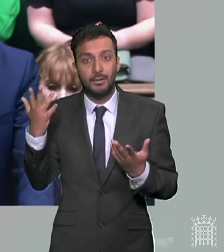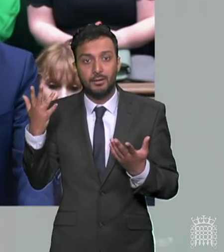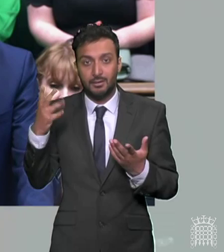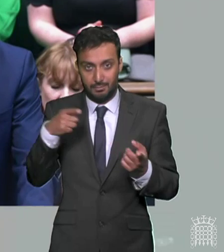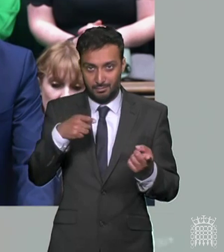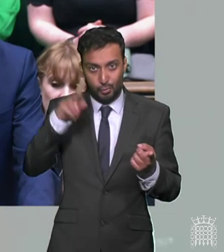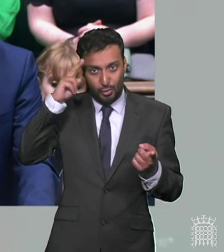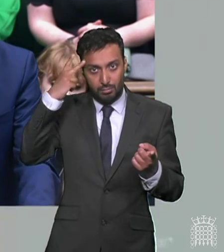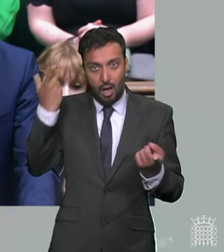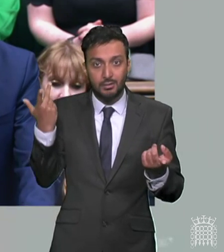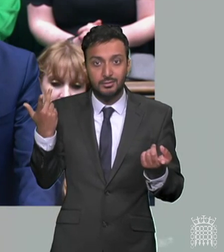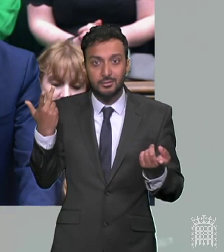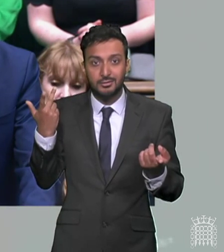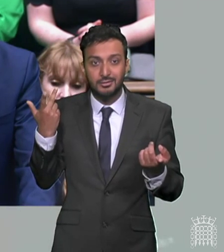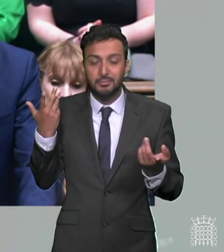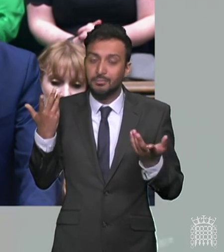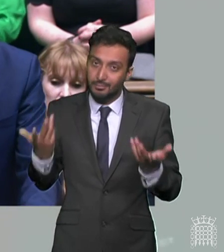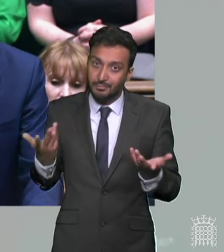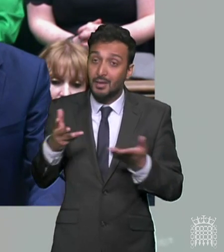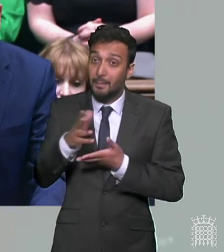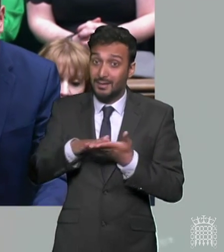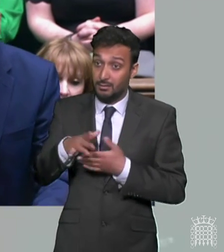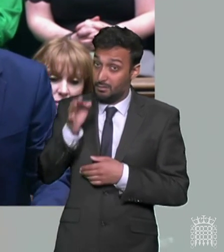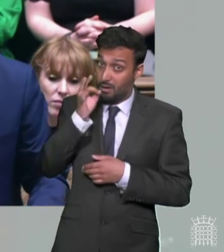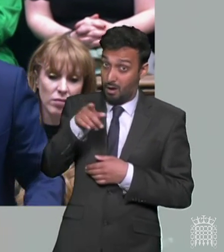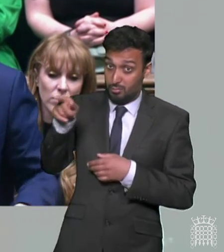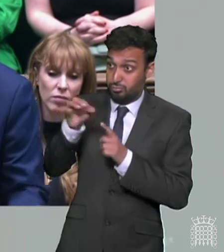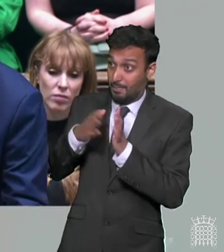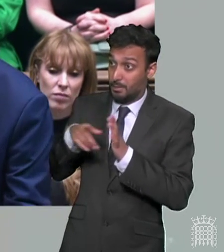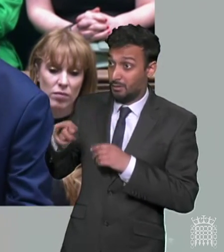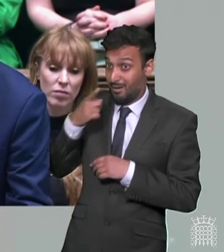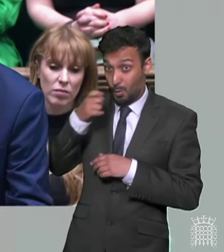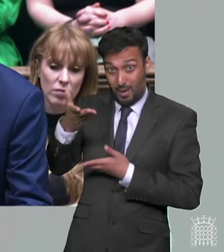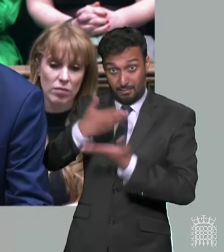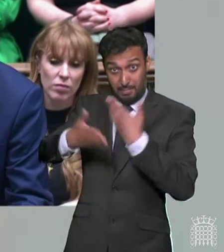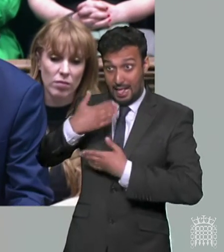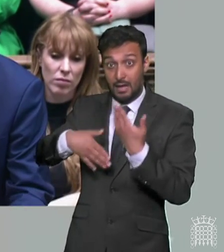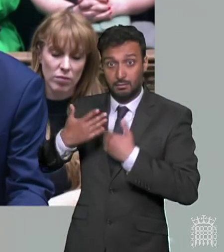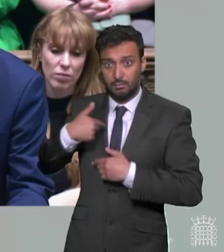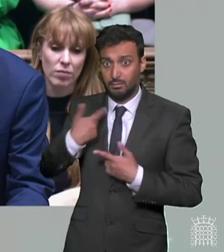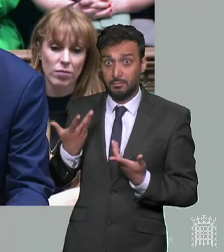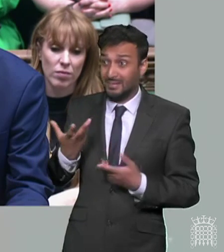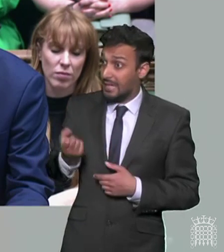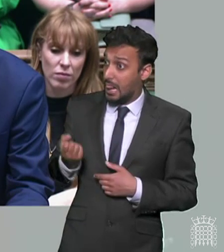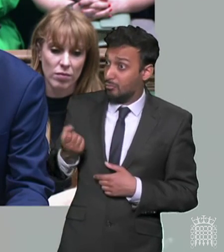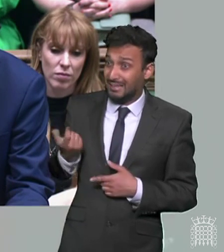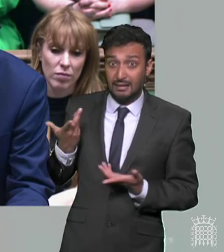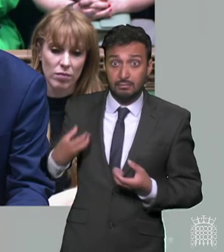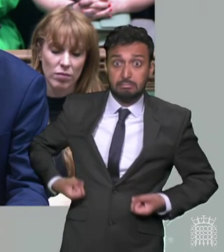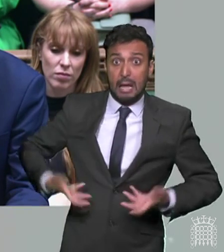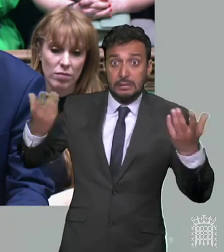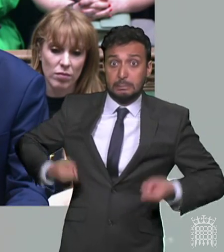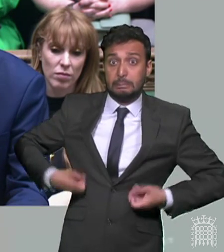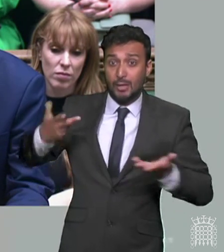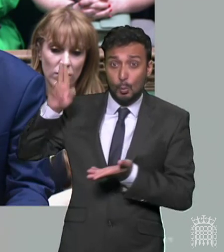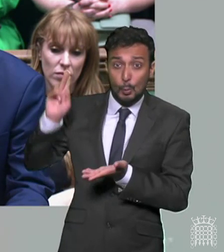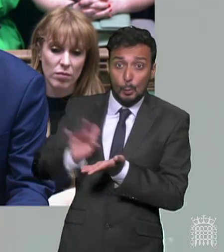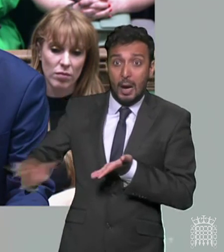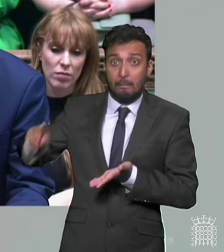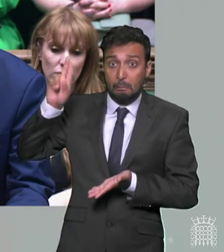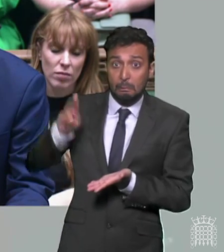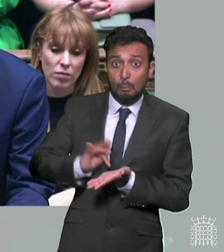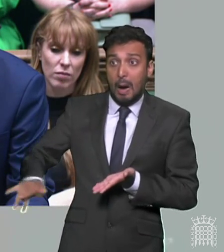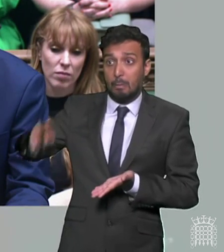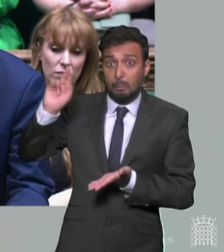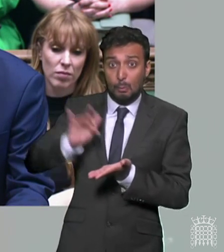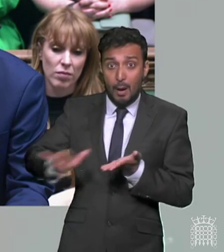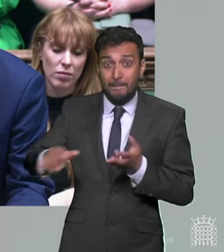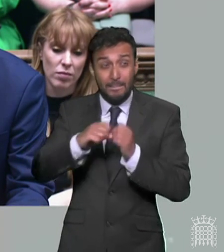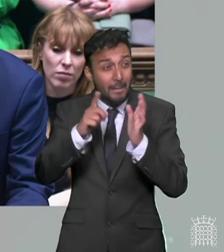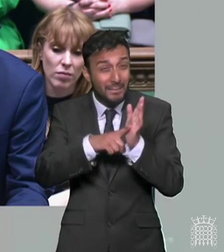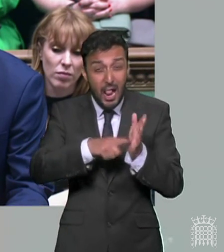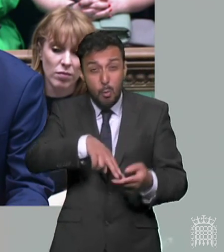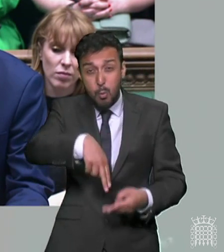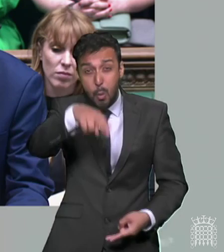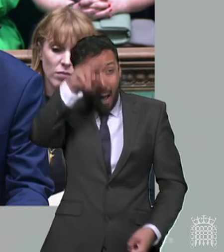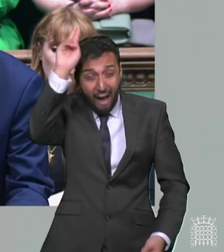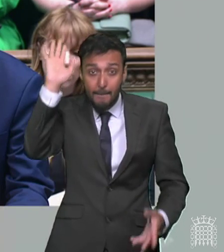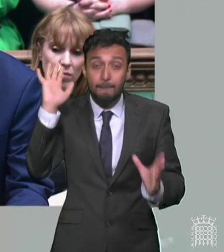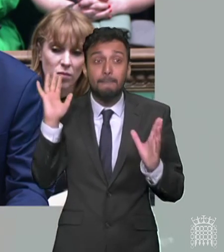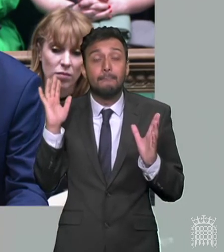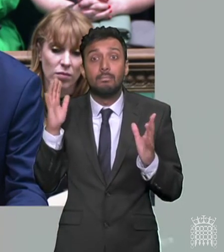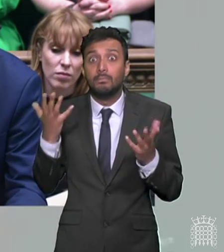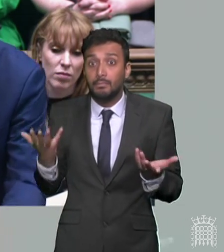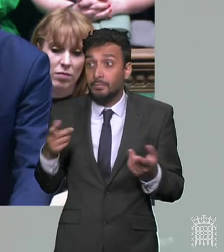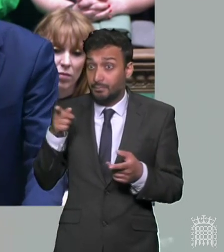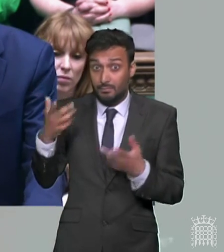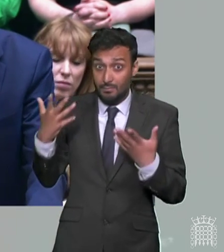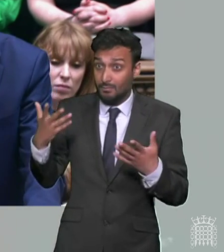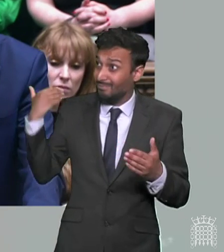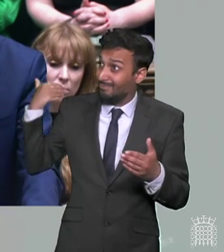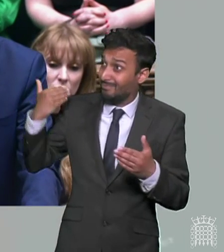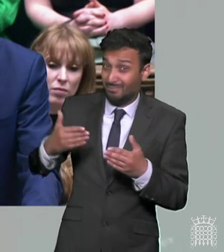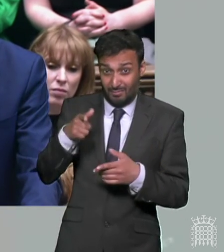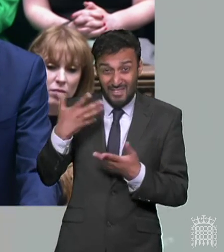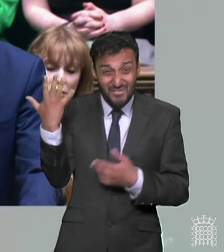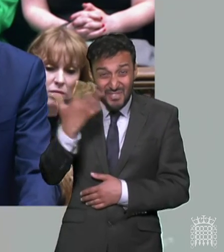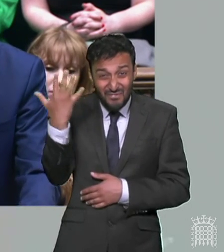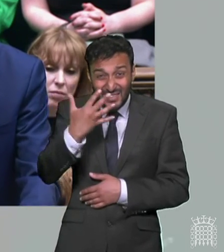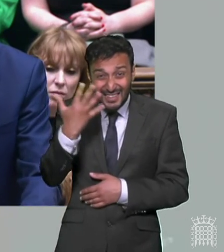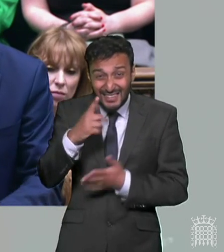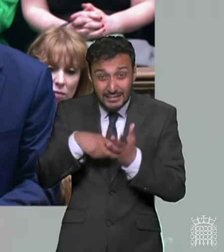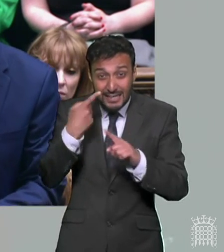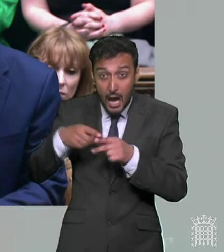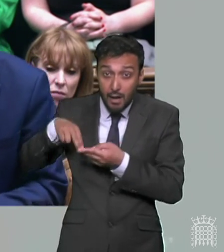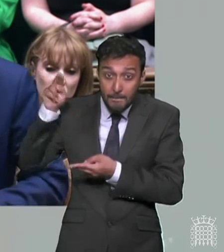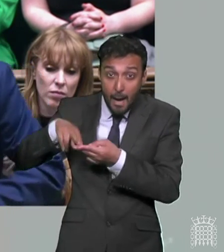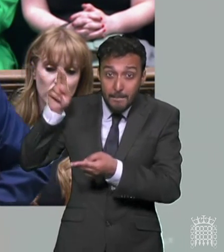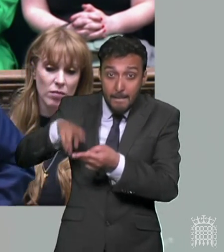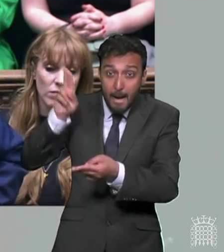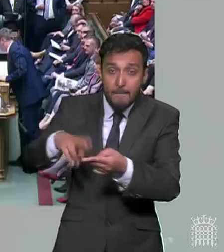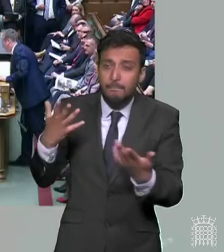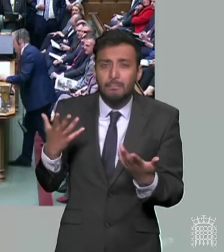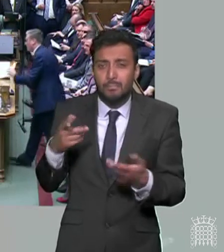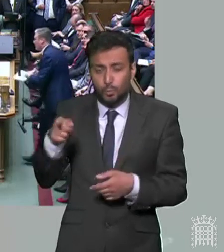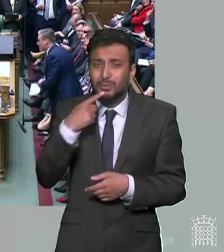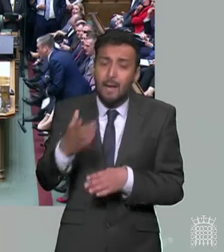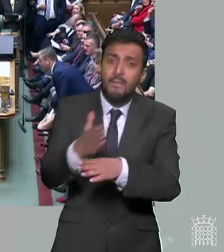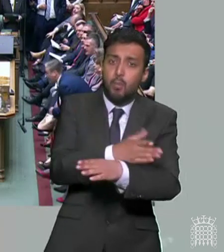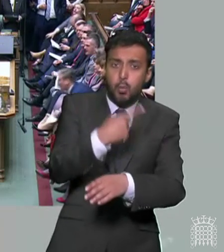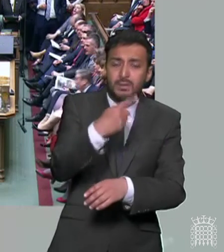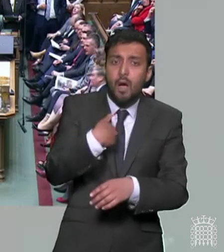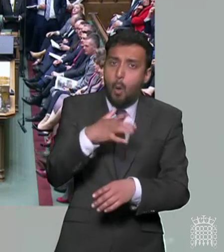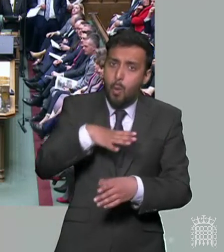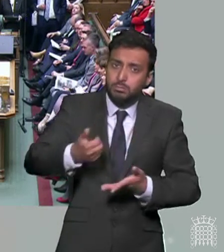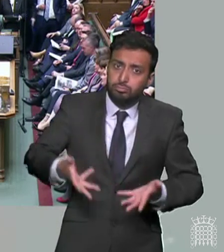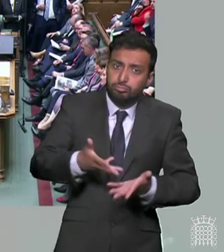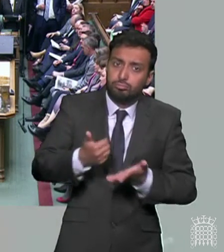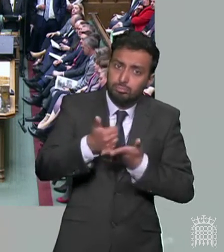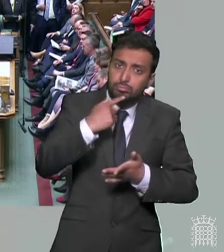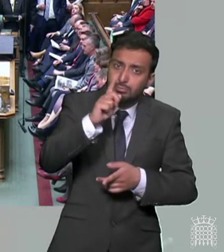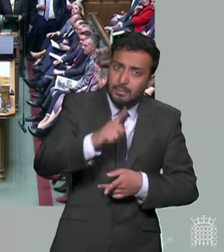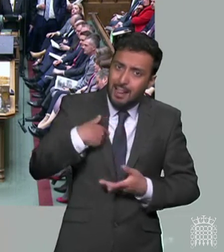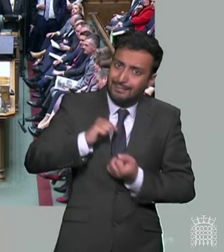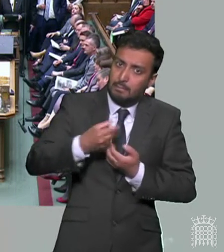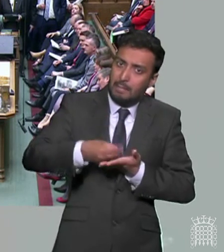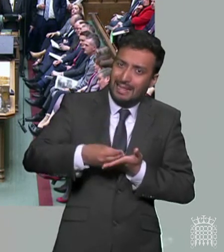Does the Prime Minister want to explain to hard-working people, whose wages are running out sooner and sooner each month and who are facing astronomical bills and prices, just how his 15 tax rises since taking office have helped them to keep more of their rewards in their pocket?